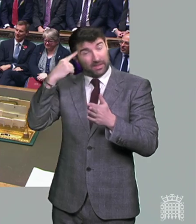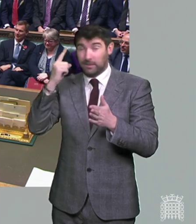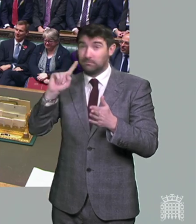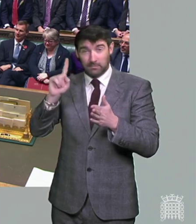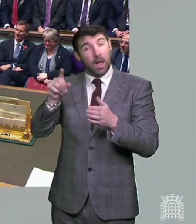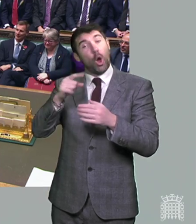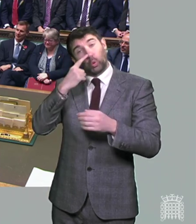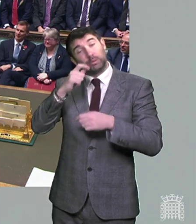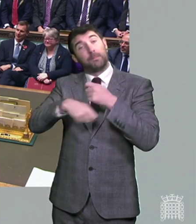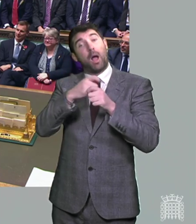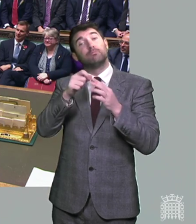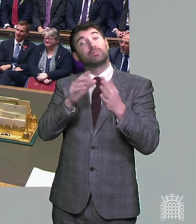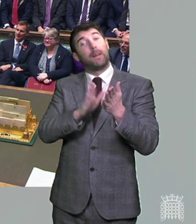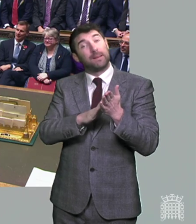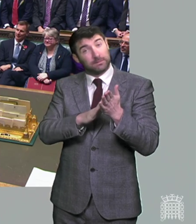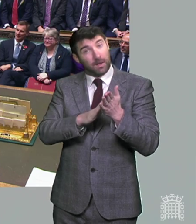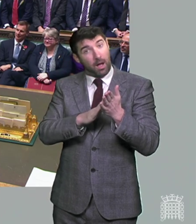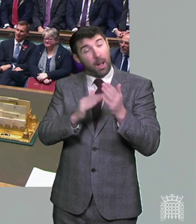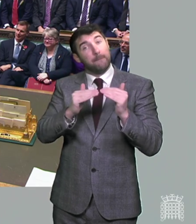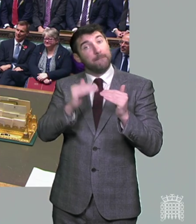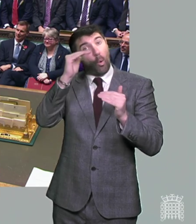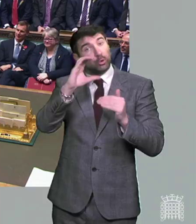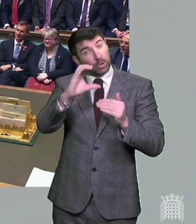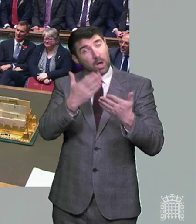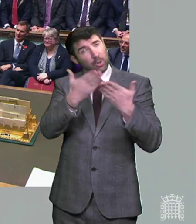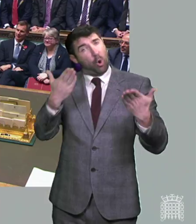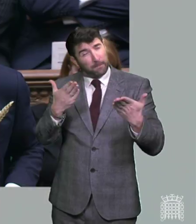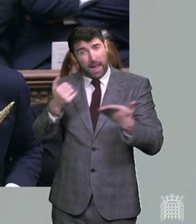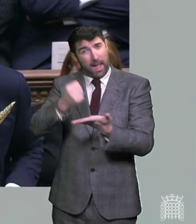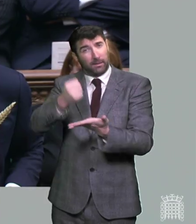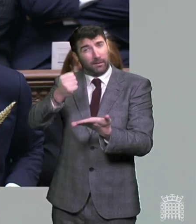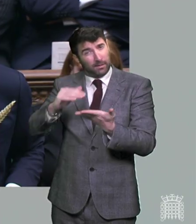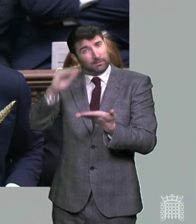The Prime Minister talks about numbers.